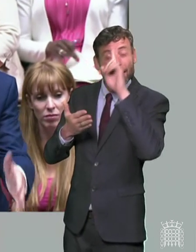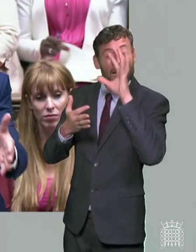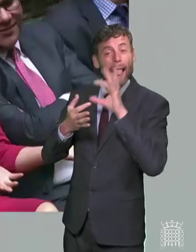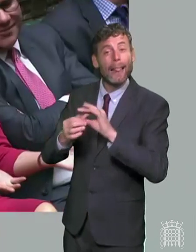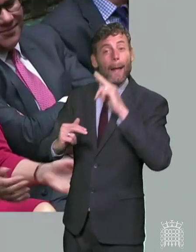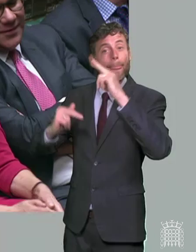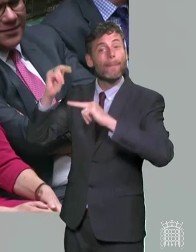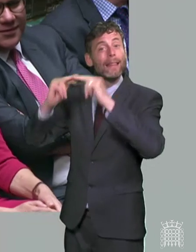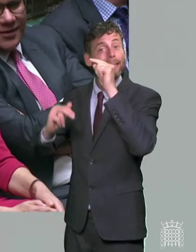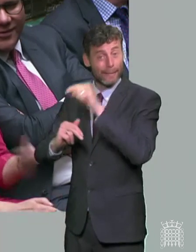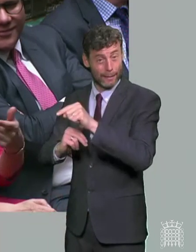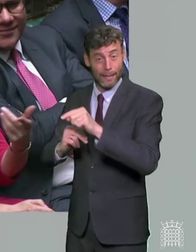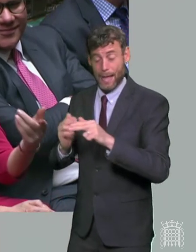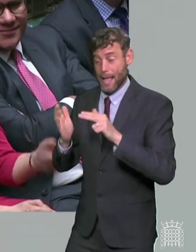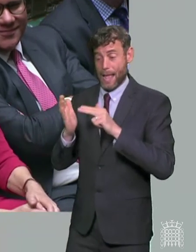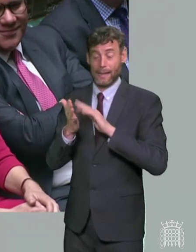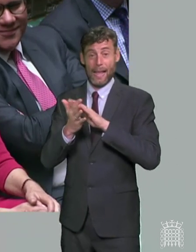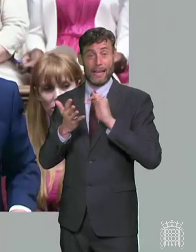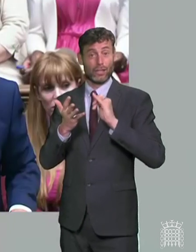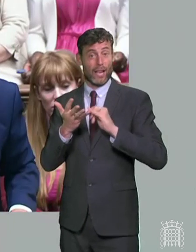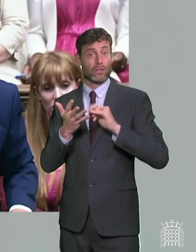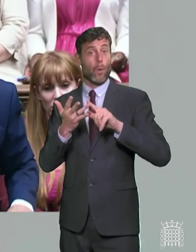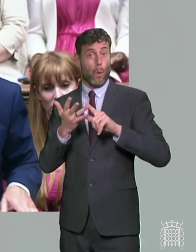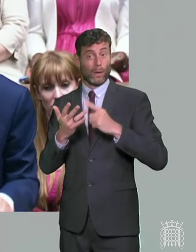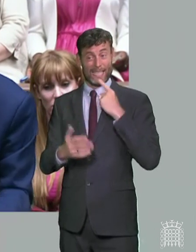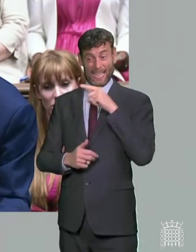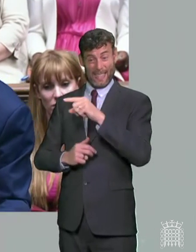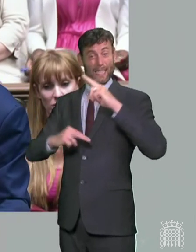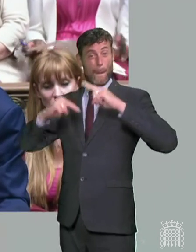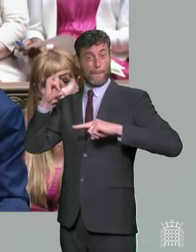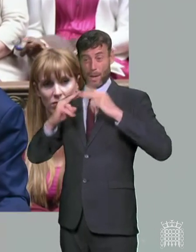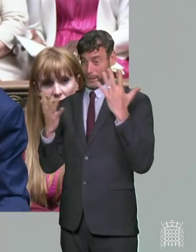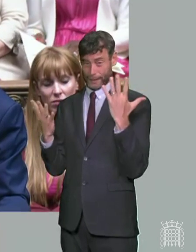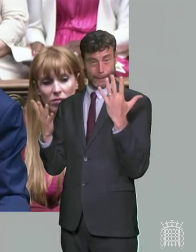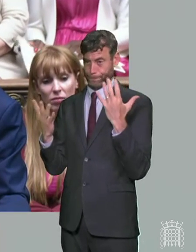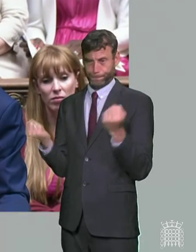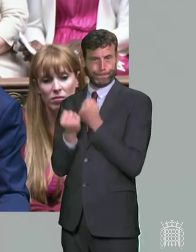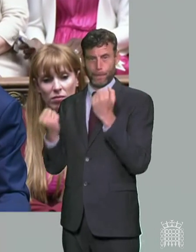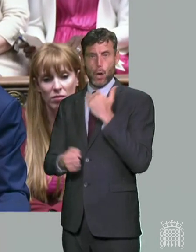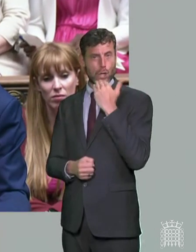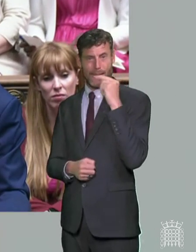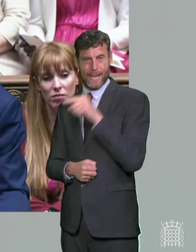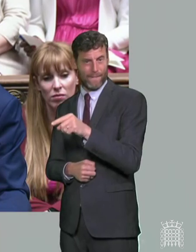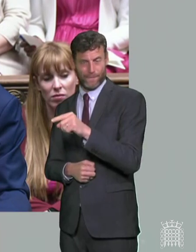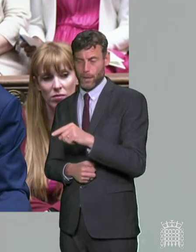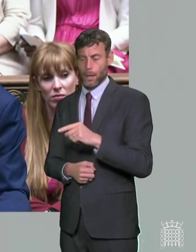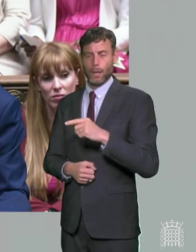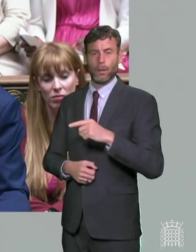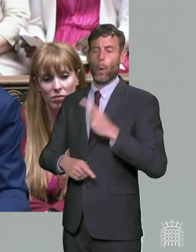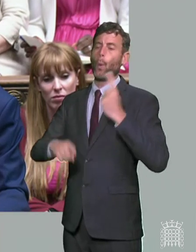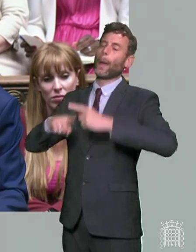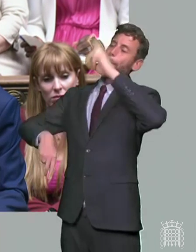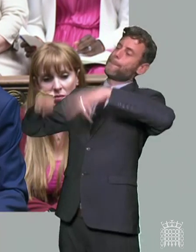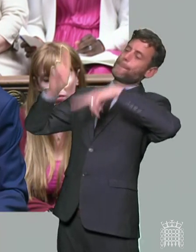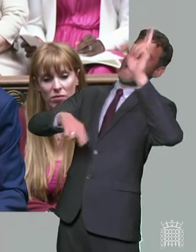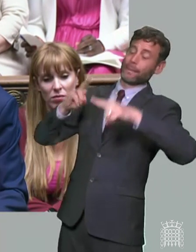The Government’s response: paint jobs and fix-ups, pretending that is the same as building new hospitals.